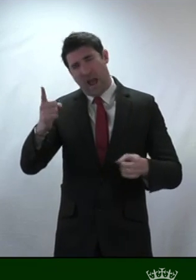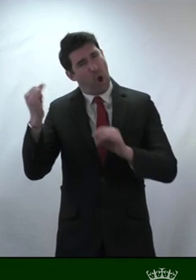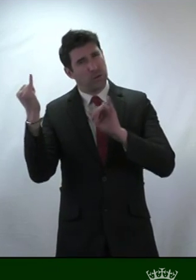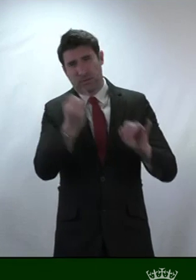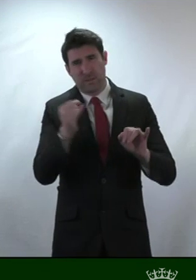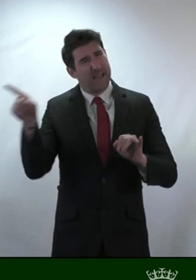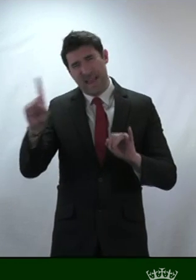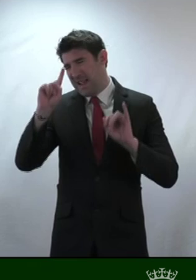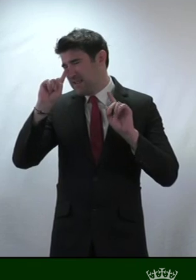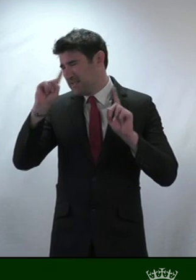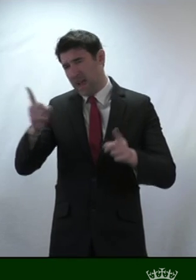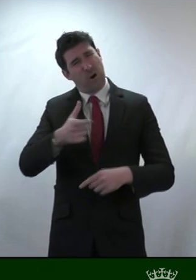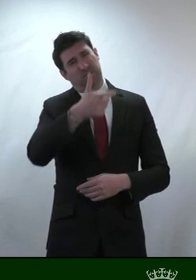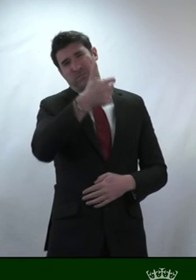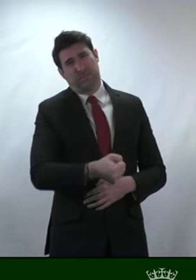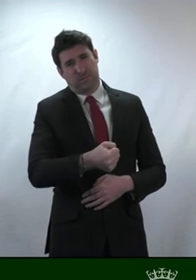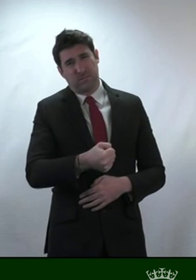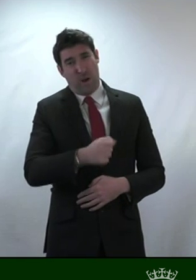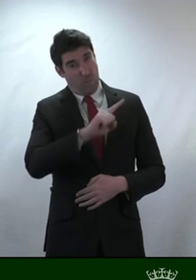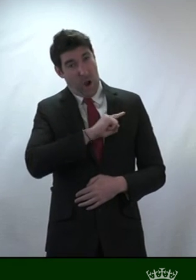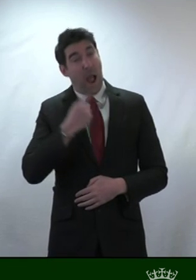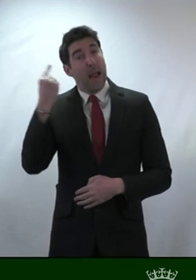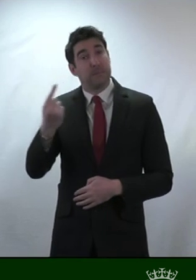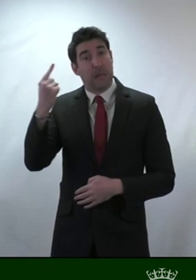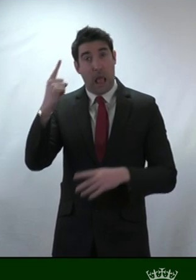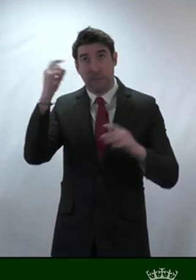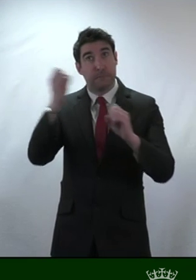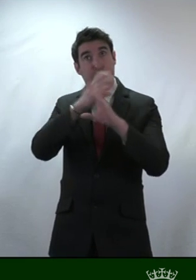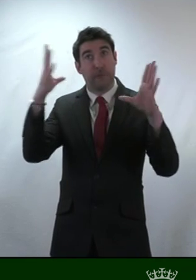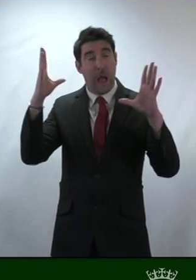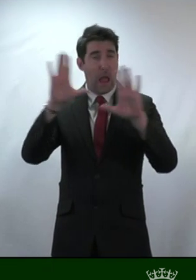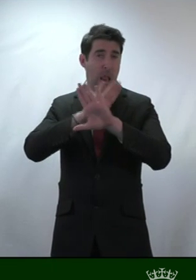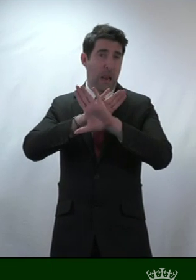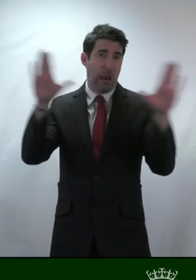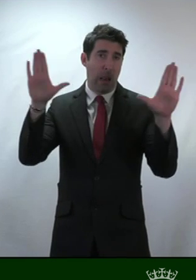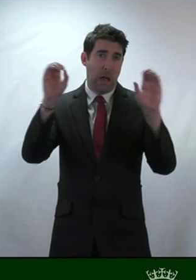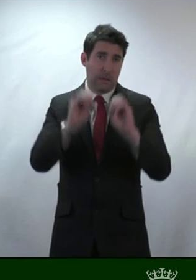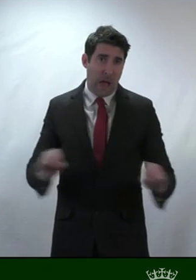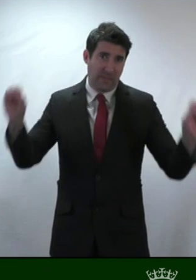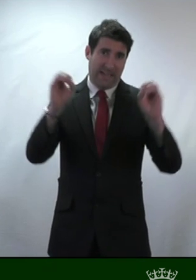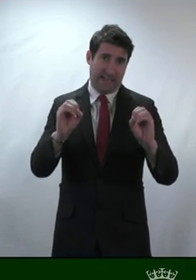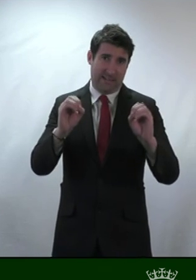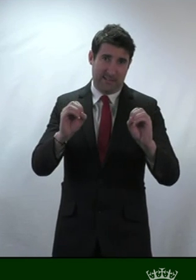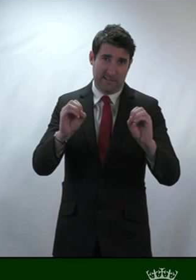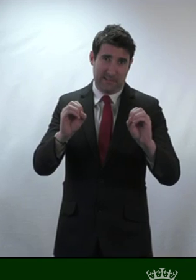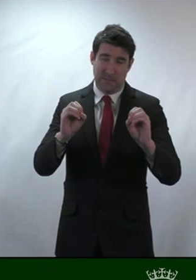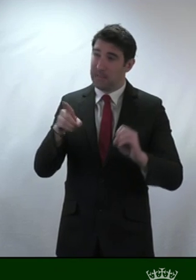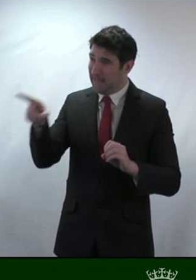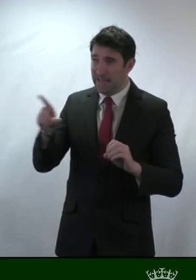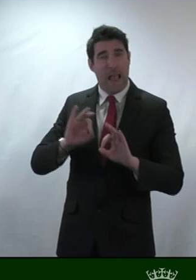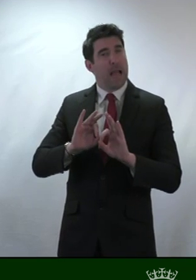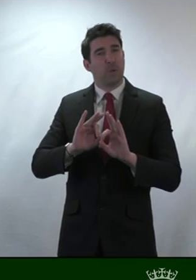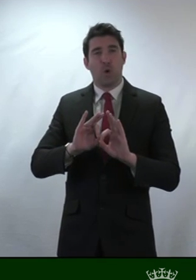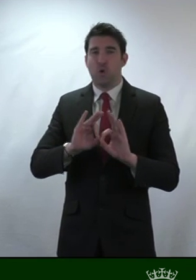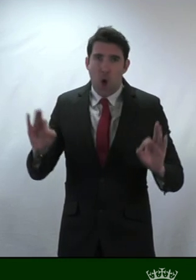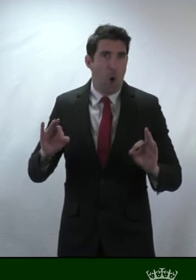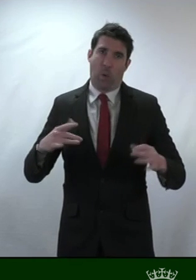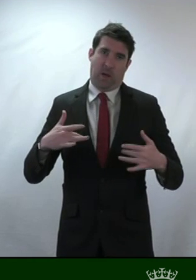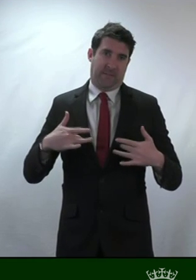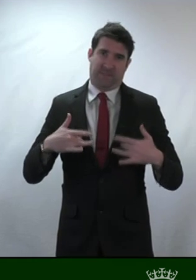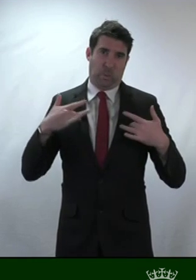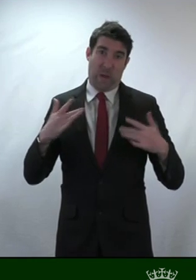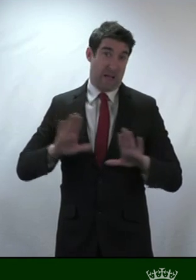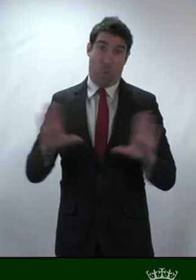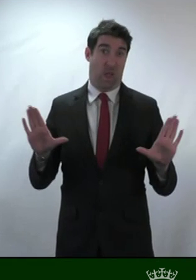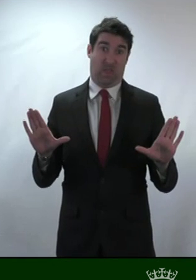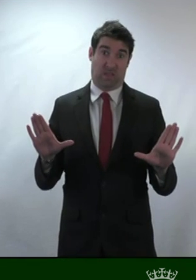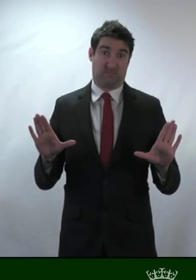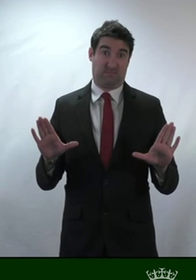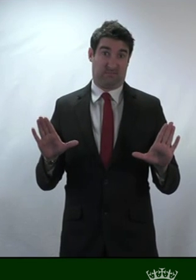In the words of the song, “All I want for Christmas is” a view, and it would be wonderful if he could produce one.